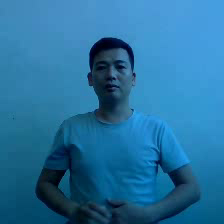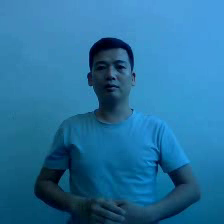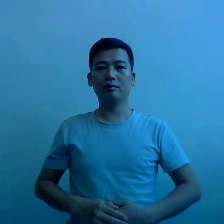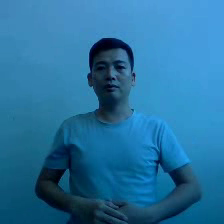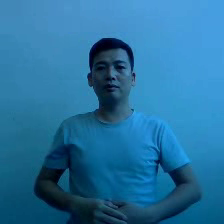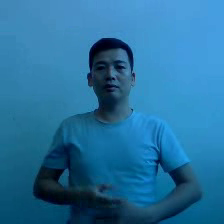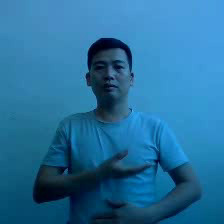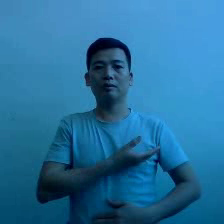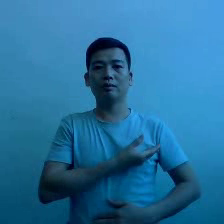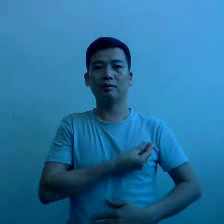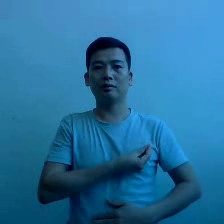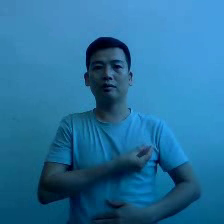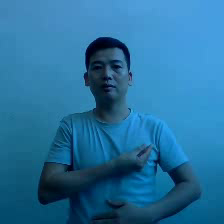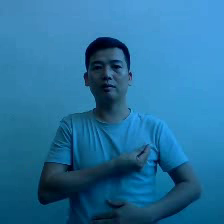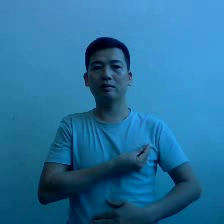Xúc động